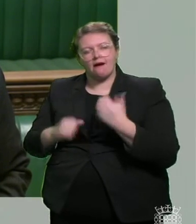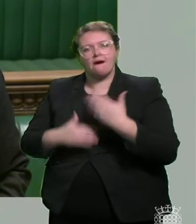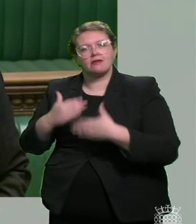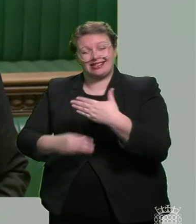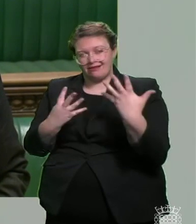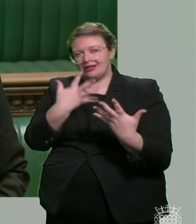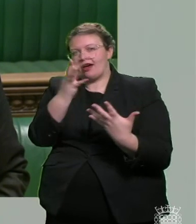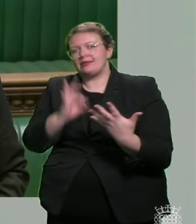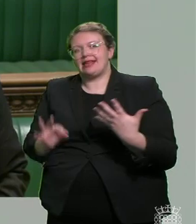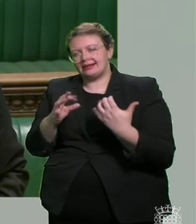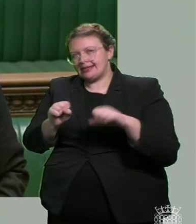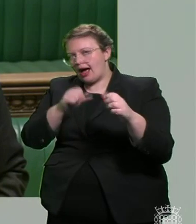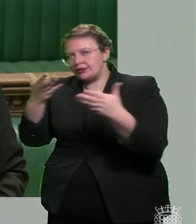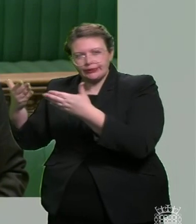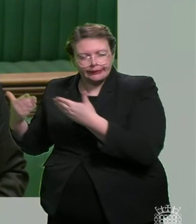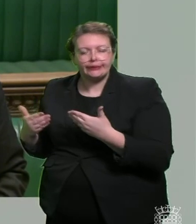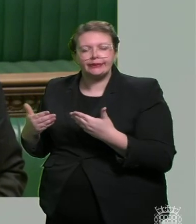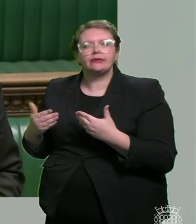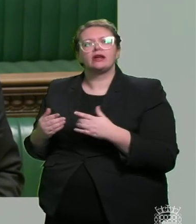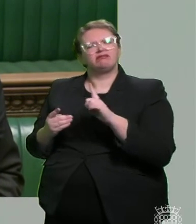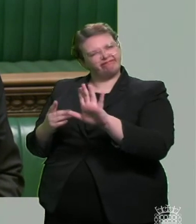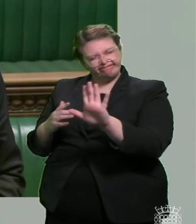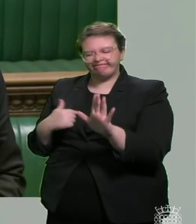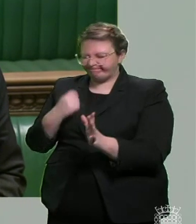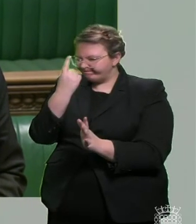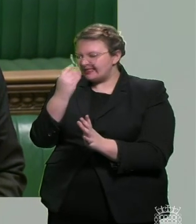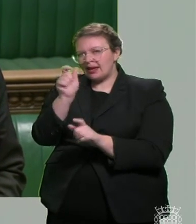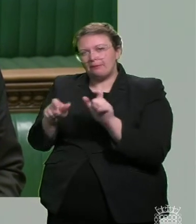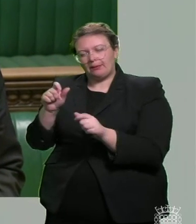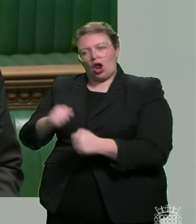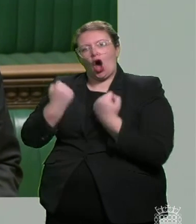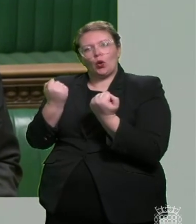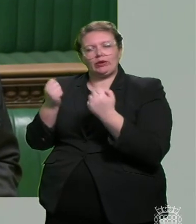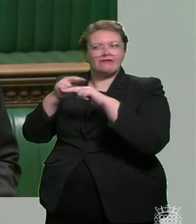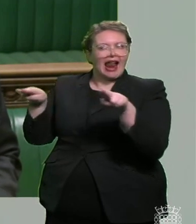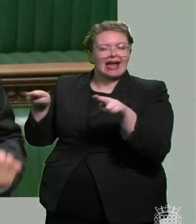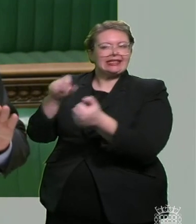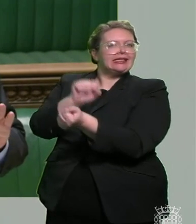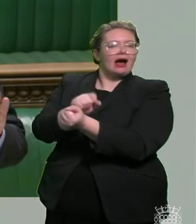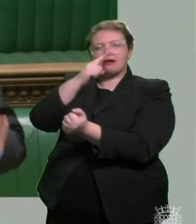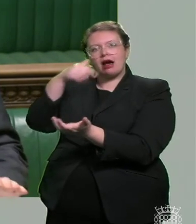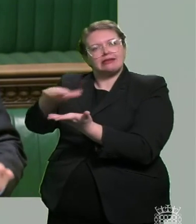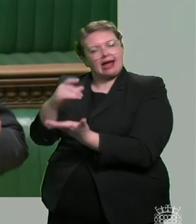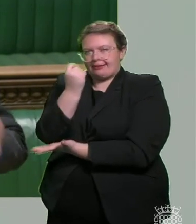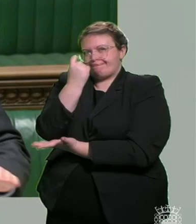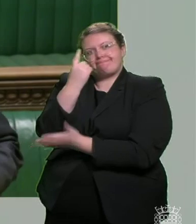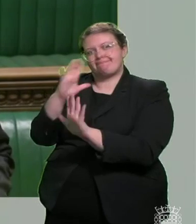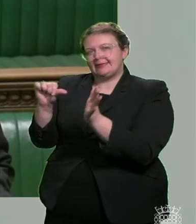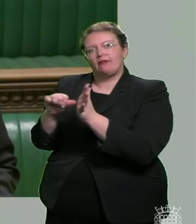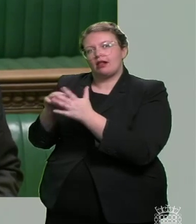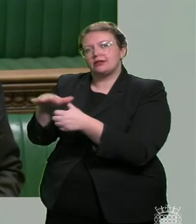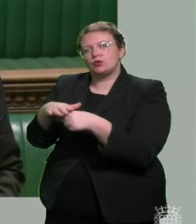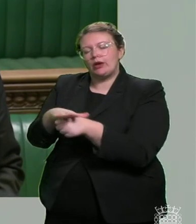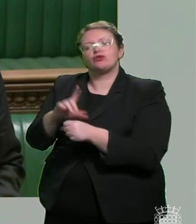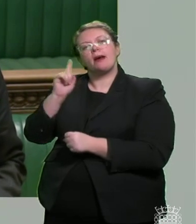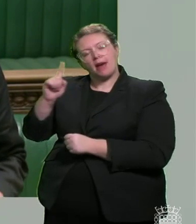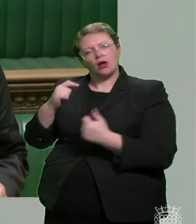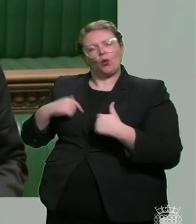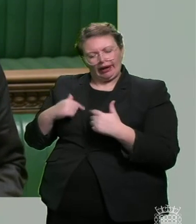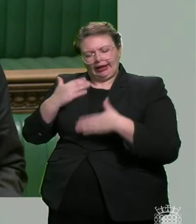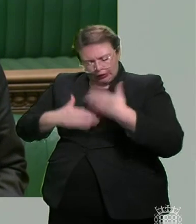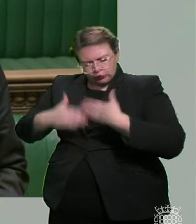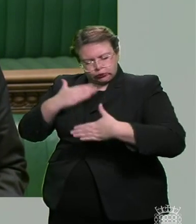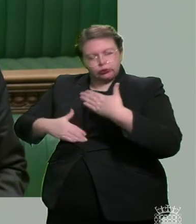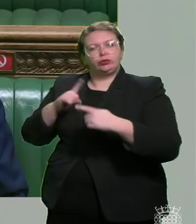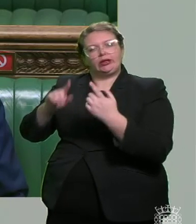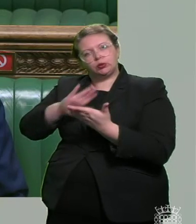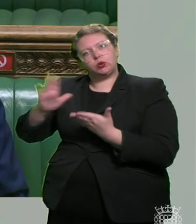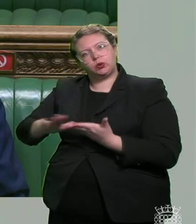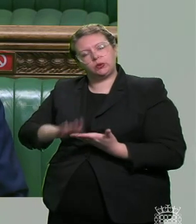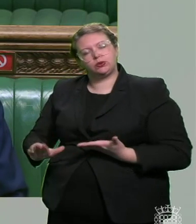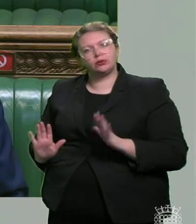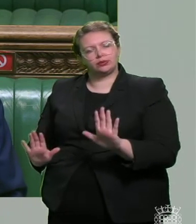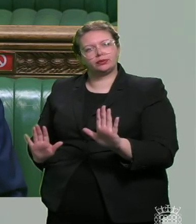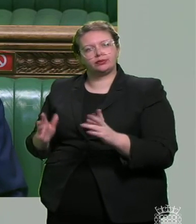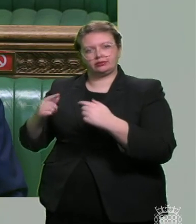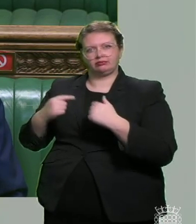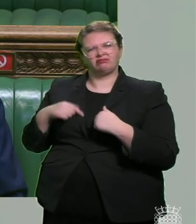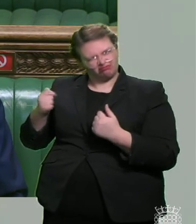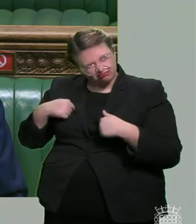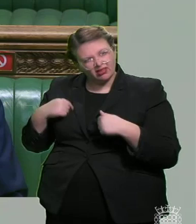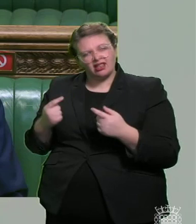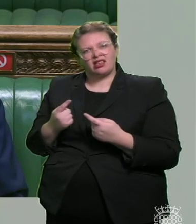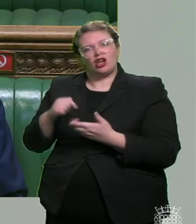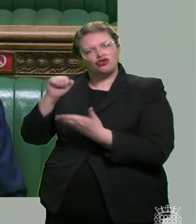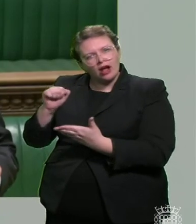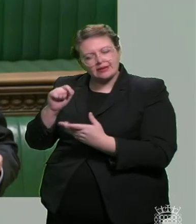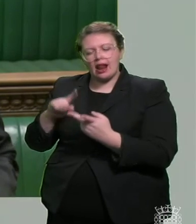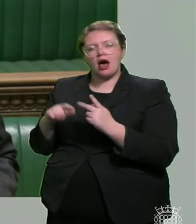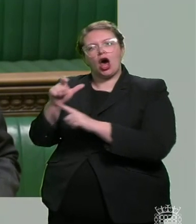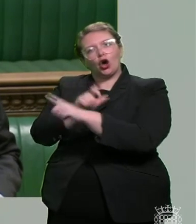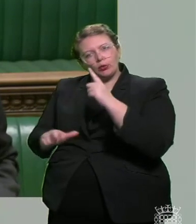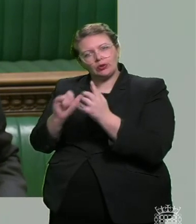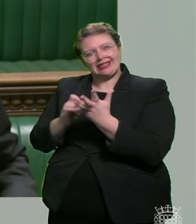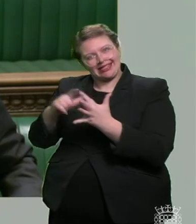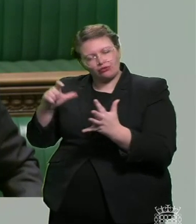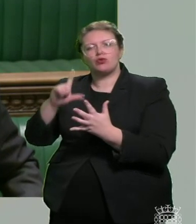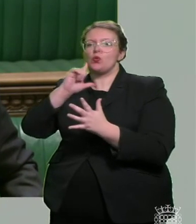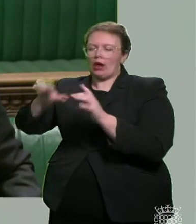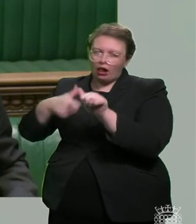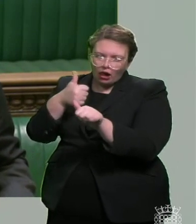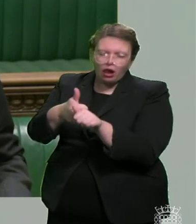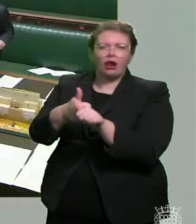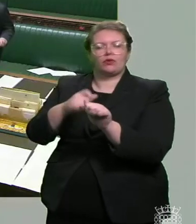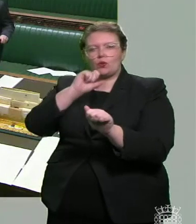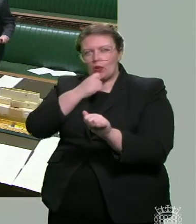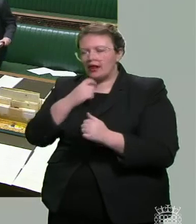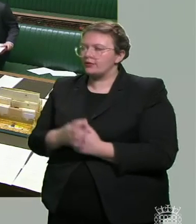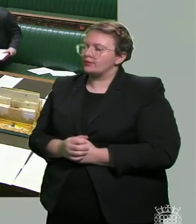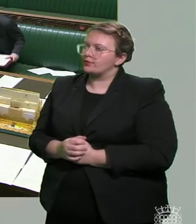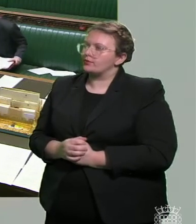I very much appreciate and sympathise with the predicament of leaseholders who are in that situation, but we are working to clear the backlog, and I can tell him that my right honourable Friends the Chancellor and the Communities Secretary will be coming forward with a full package to address the issue.